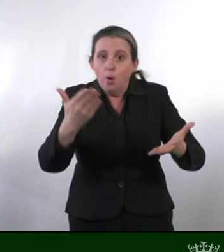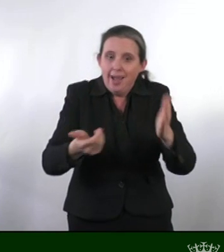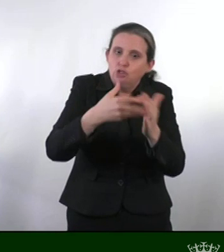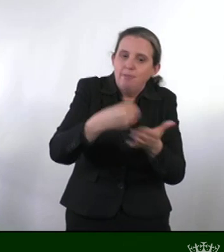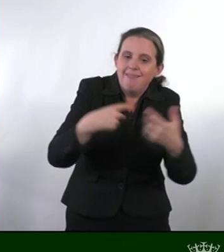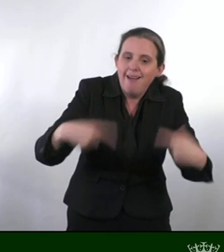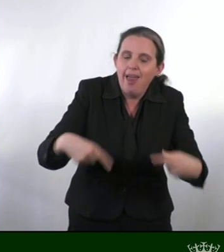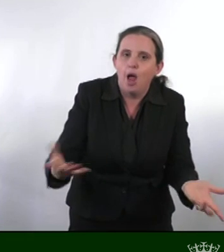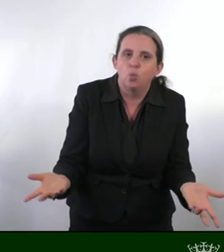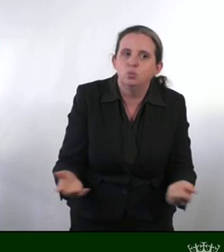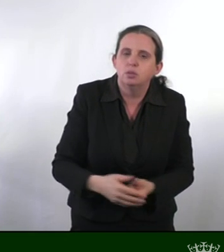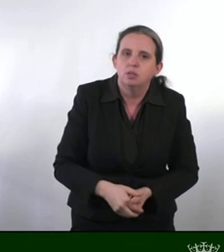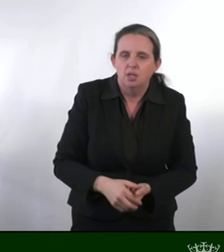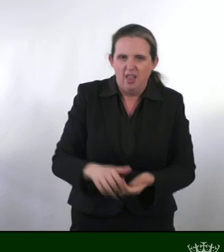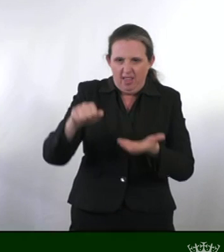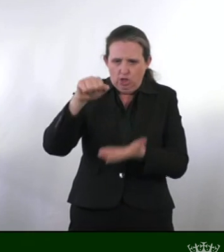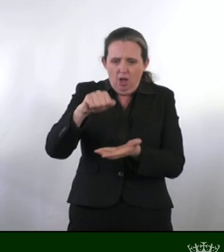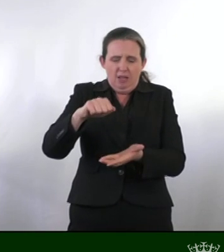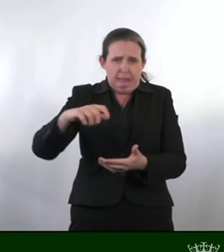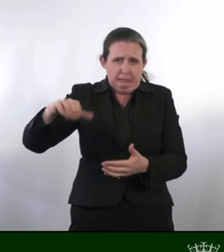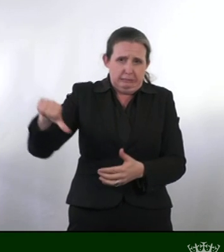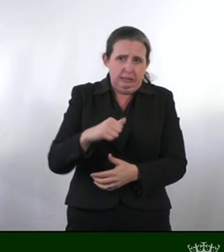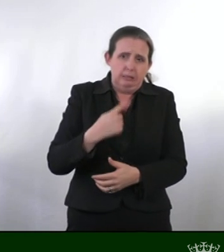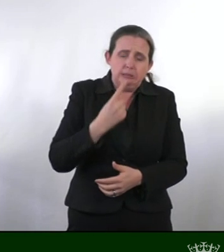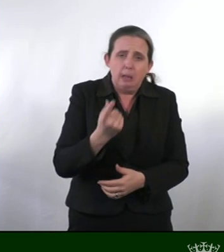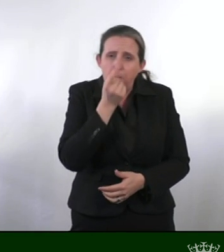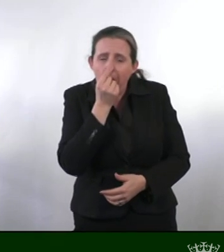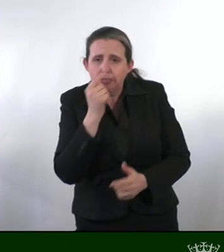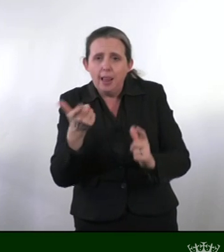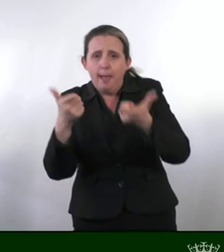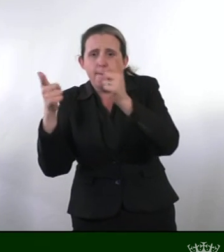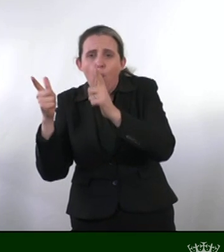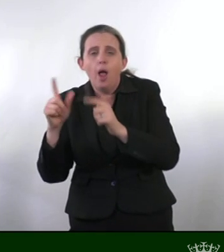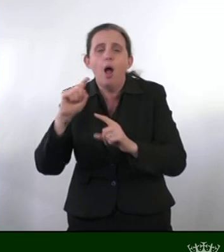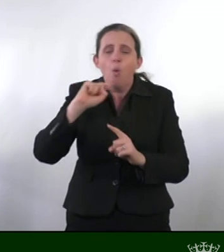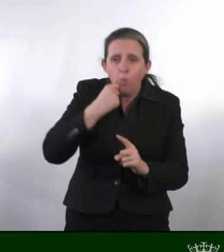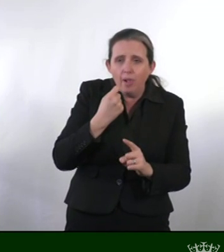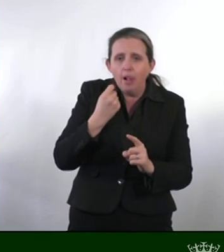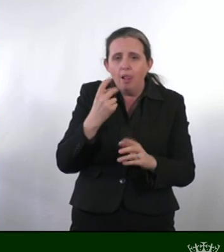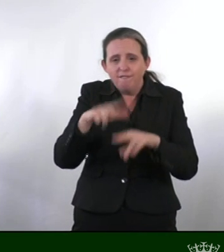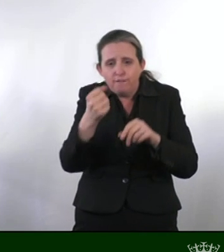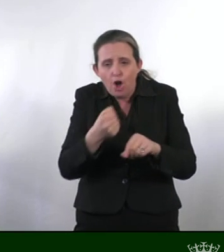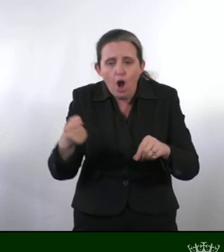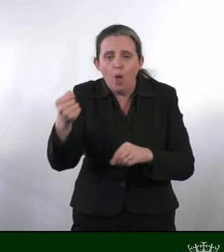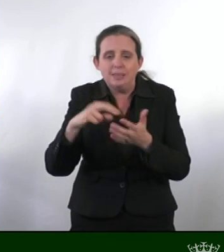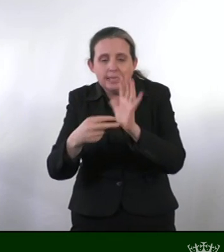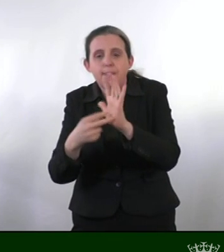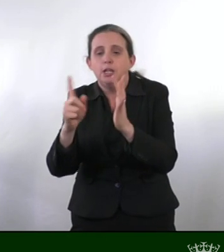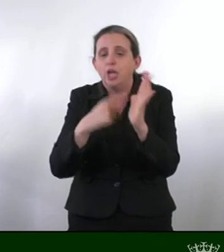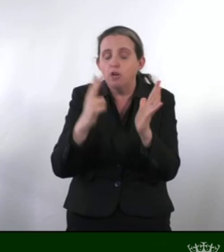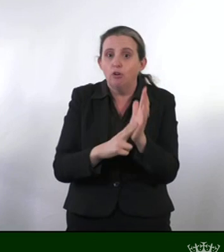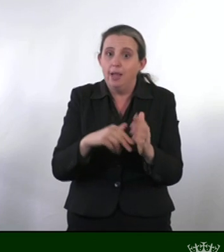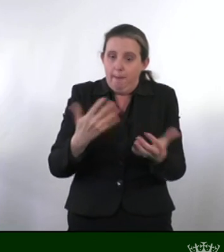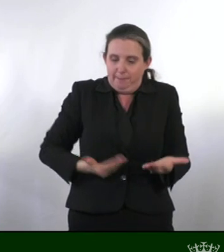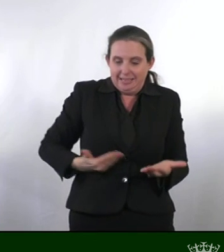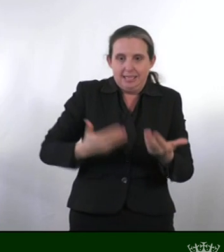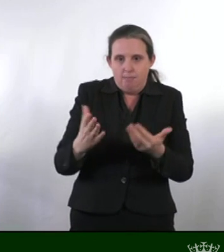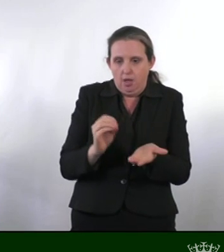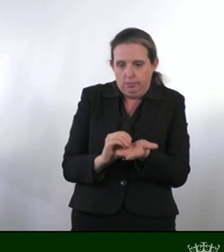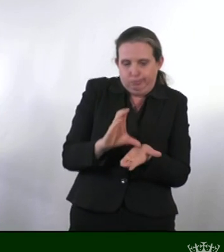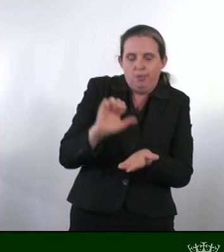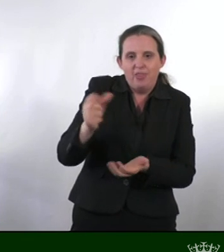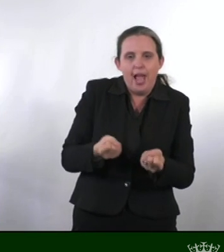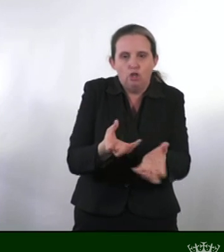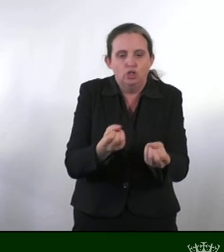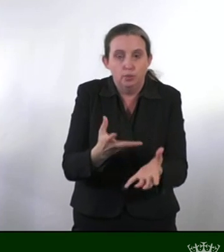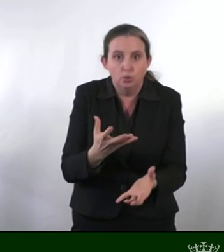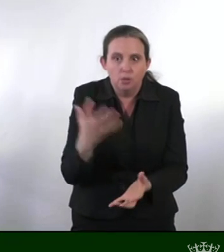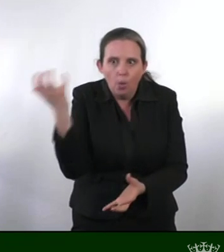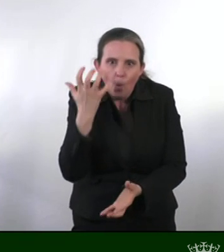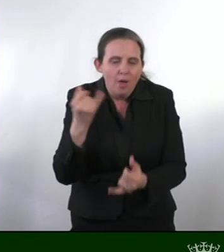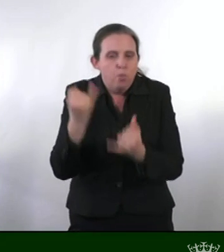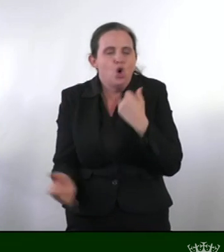The Chancellor is still threatening employers with an increased contribution to furlough in January, at the worst possible time for increasing and building confidence.